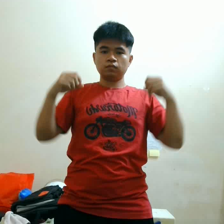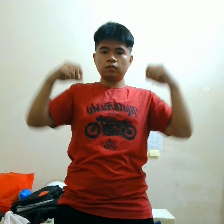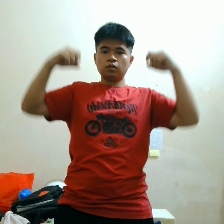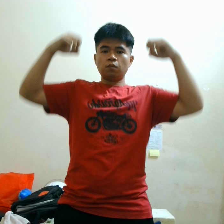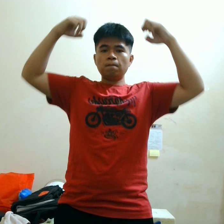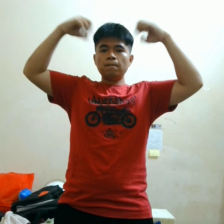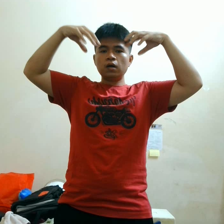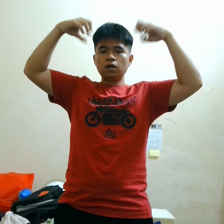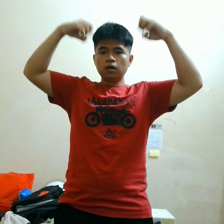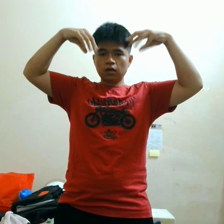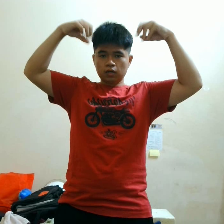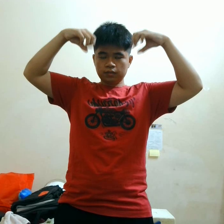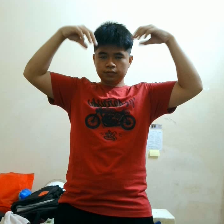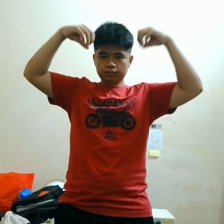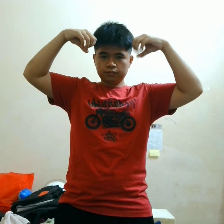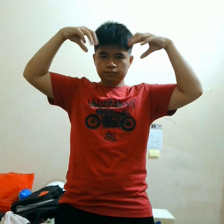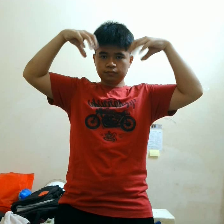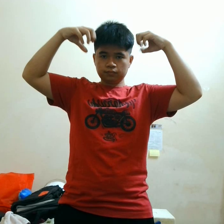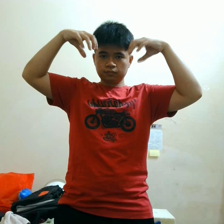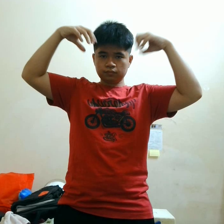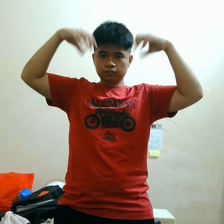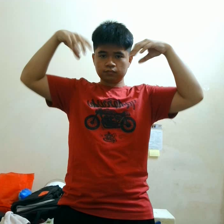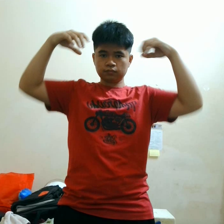mua